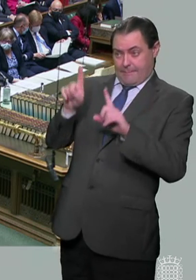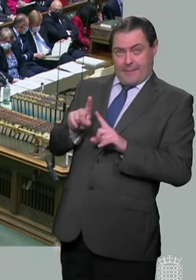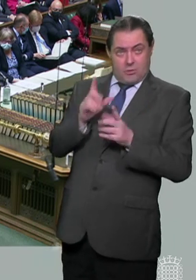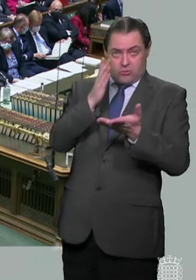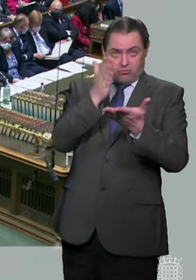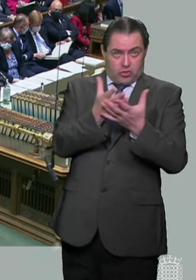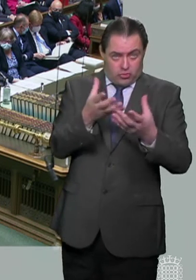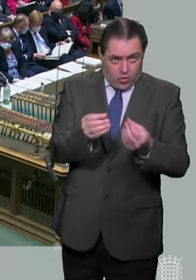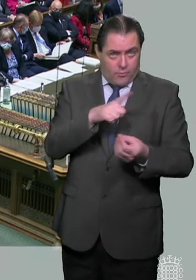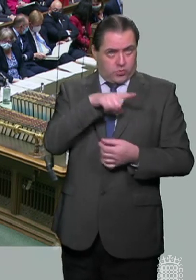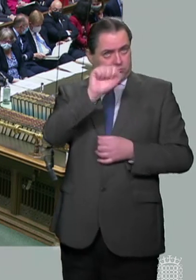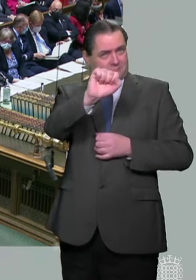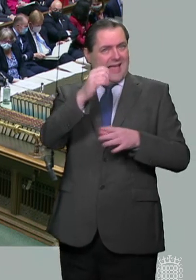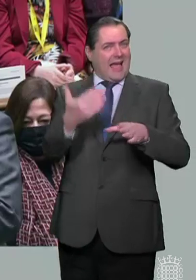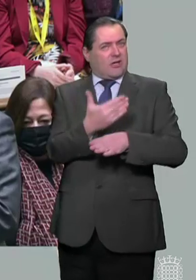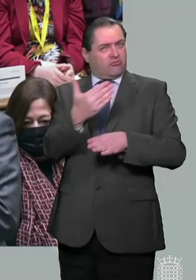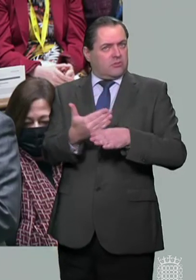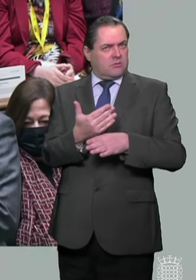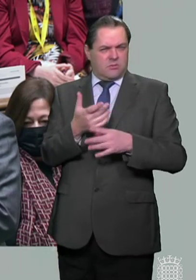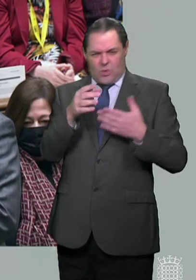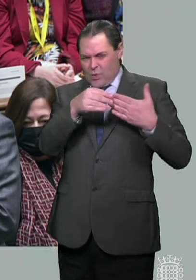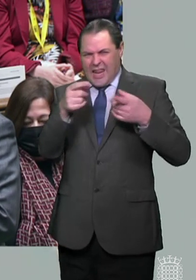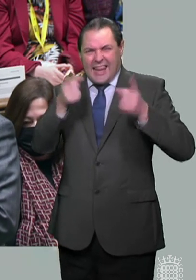He can no longer lead on the most pressing issue